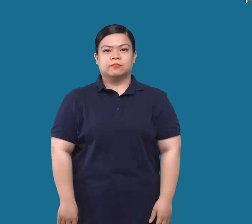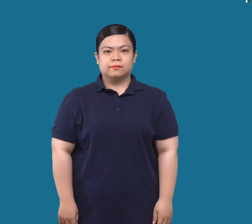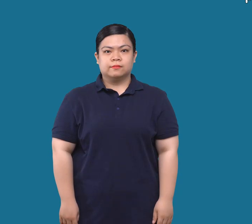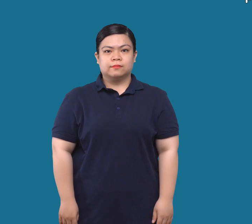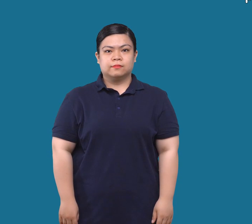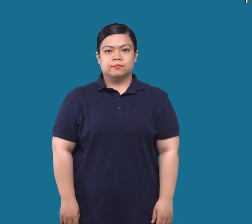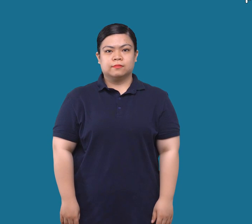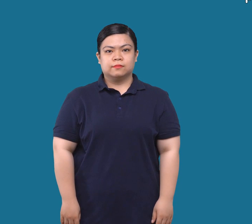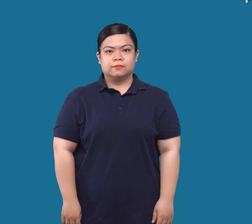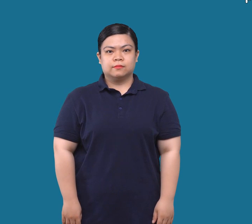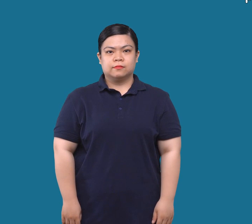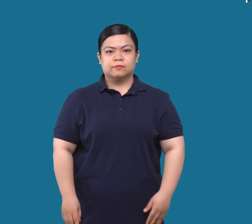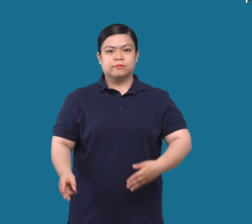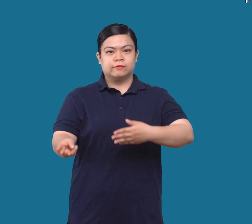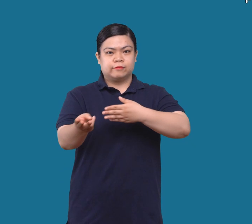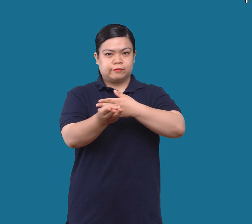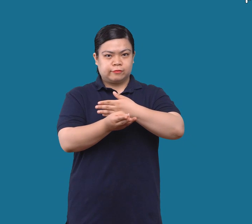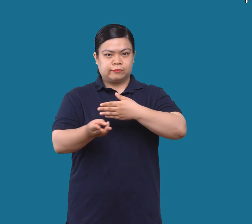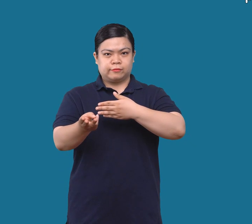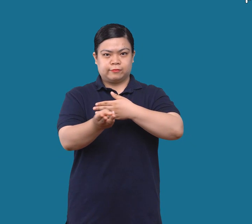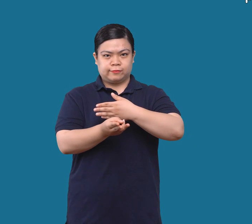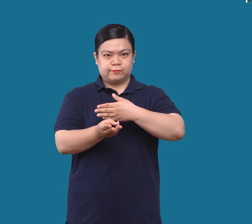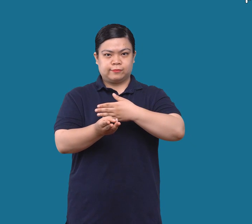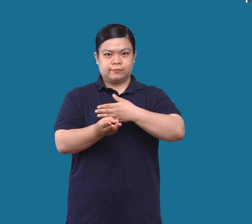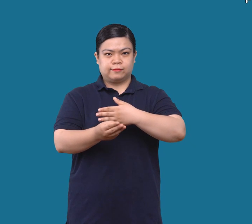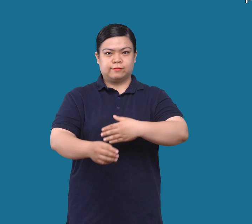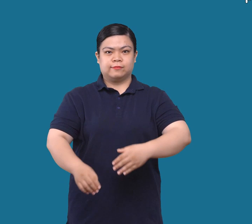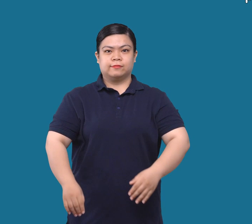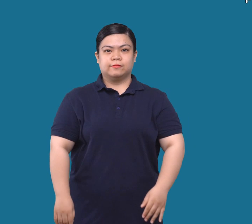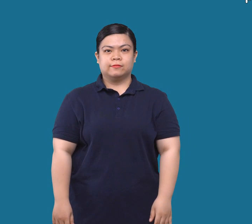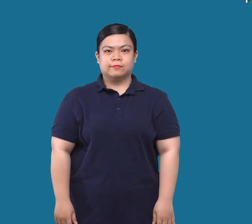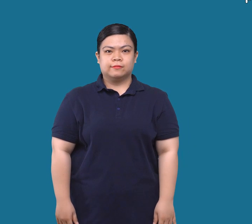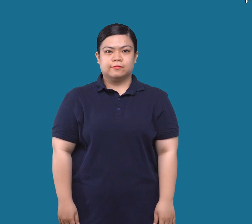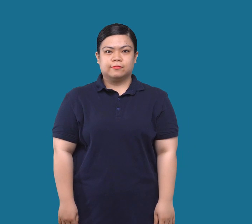phòng mĩ thuật